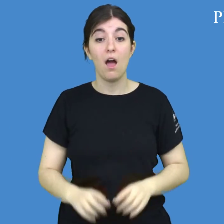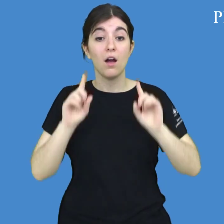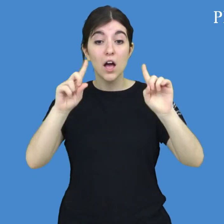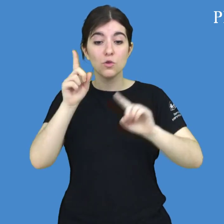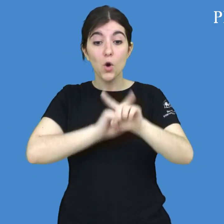caso